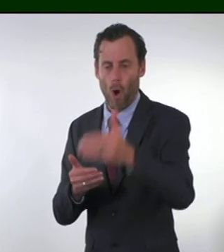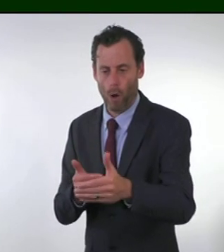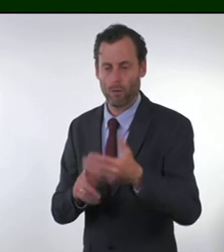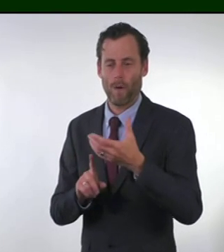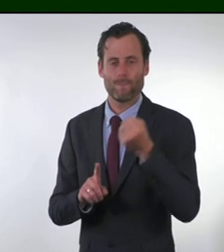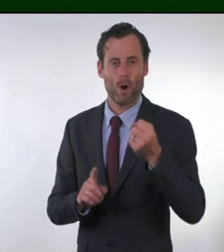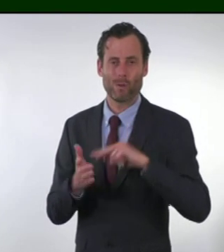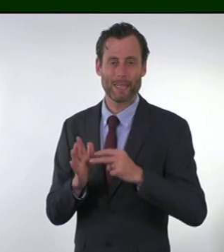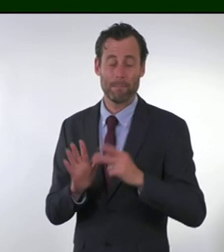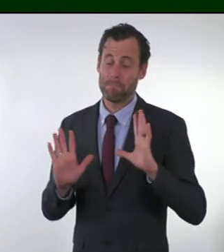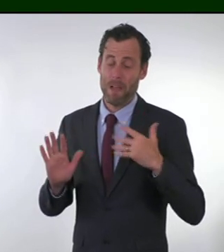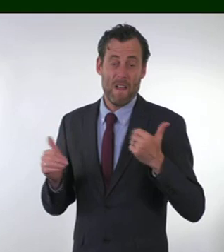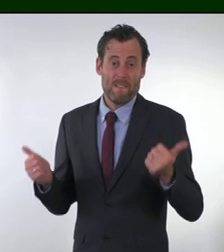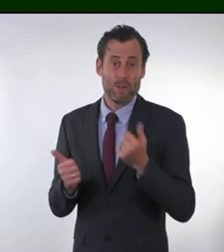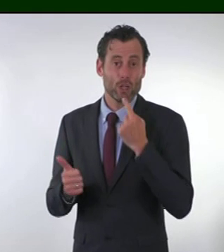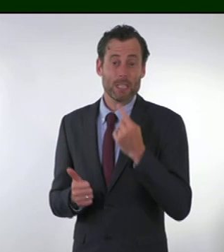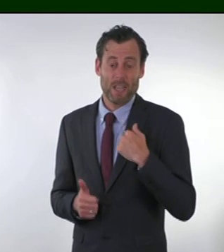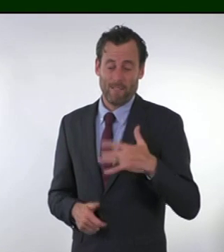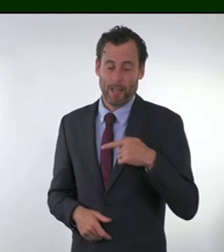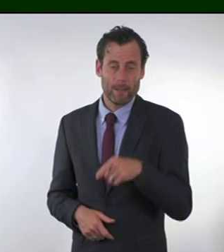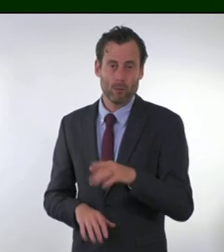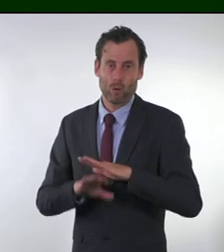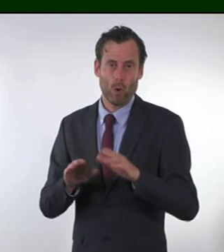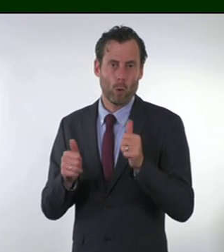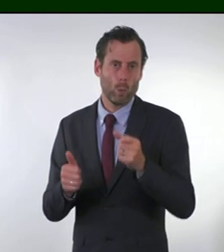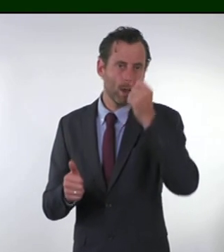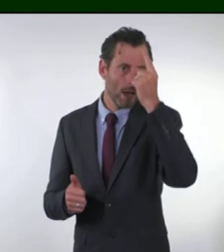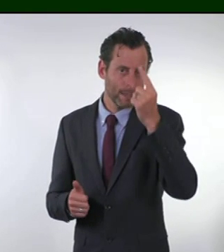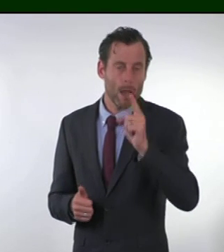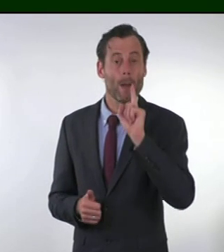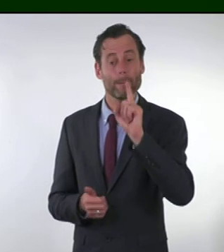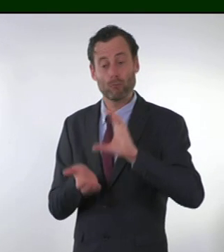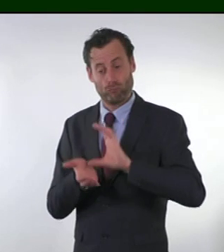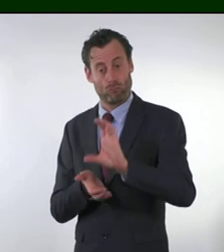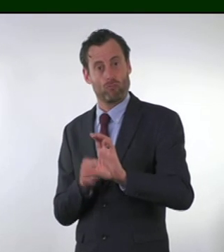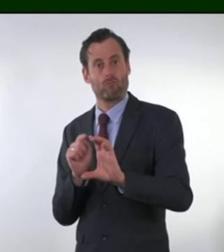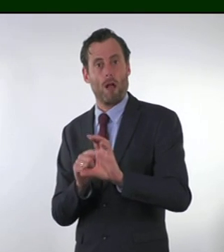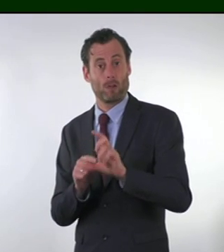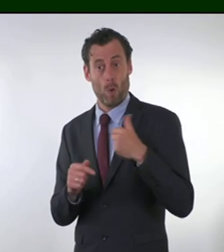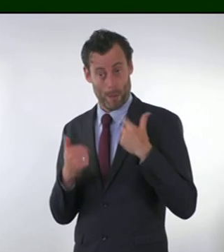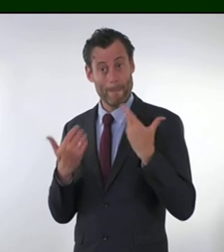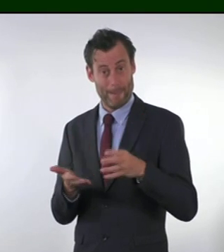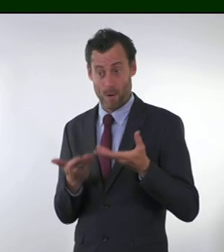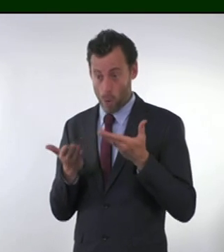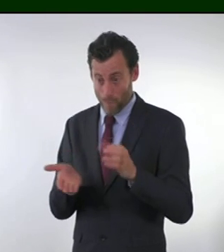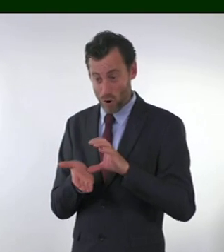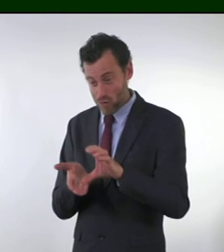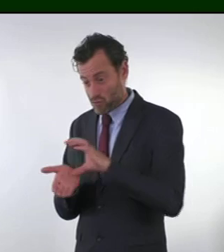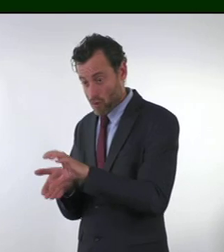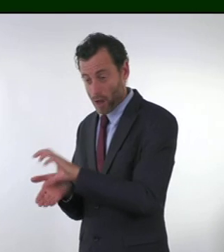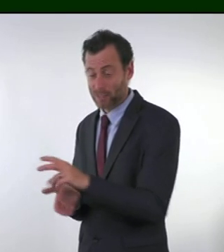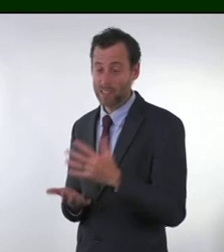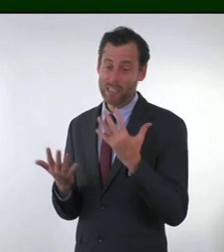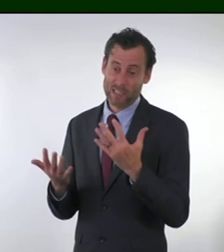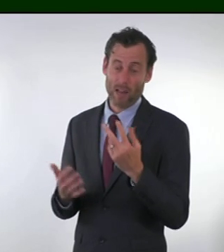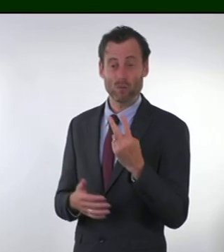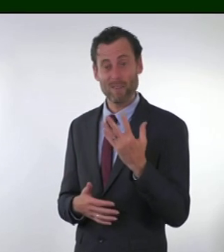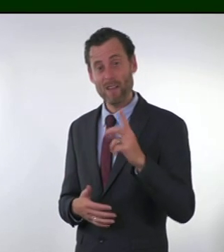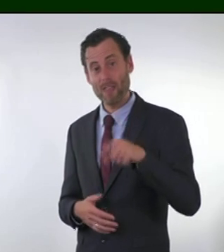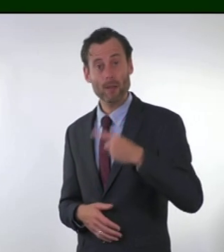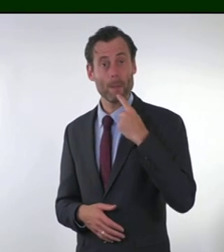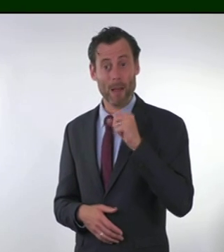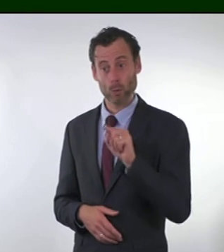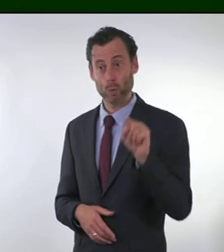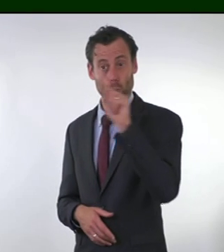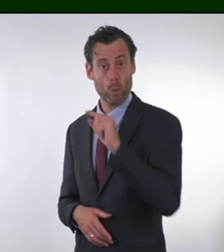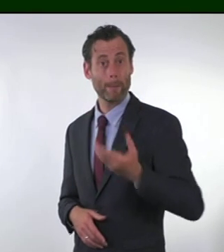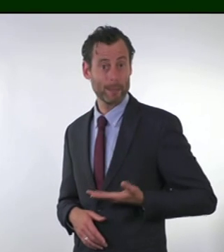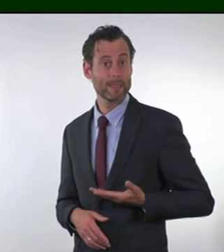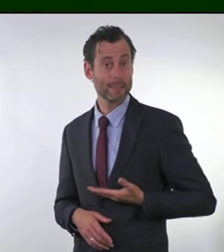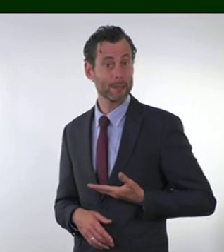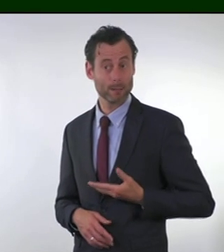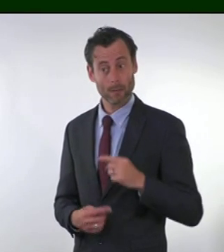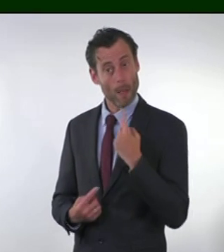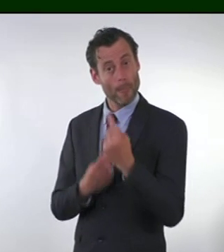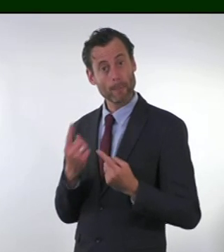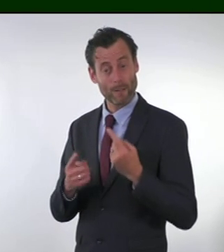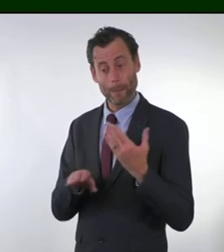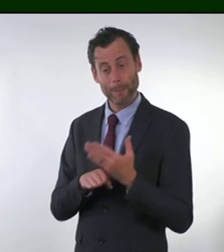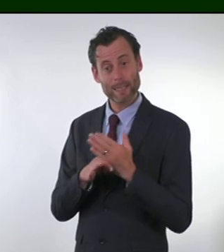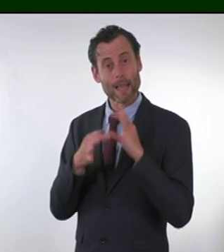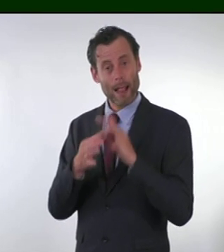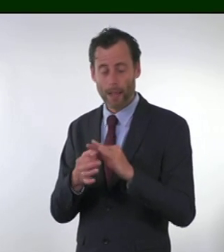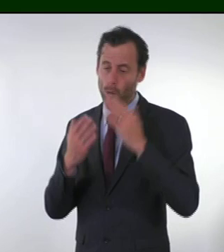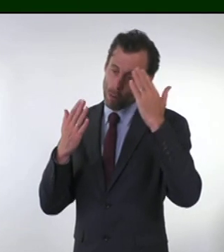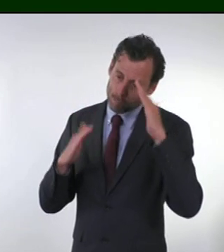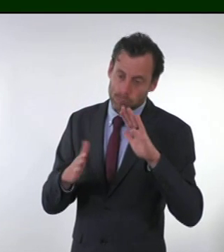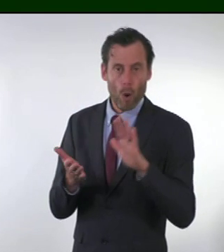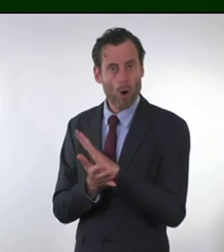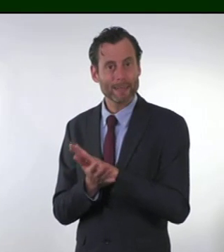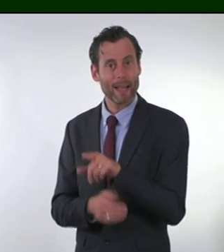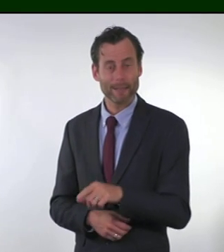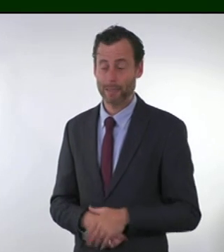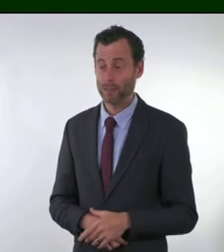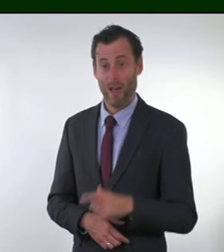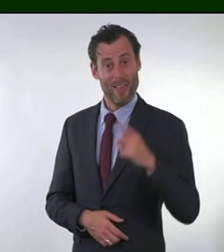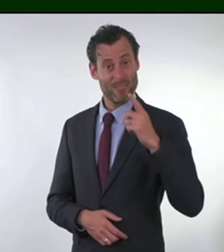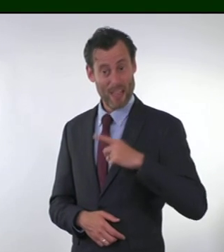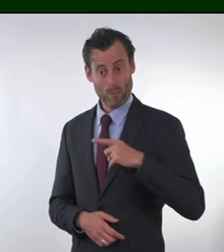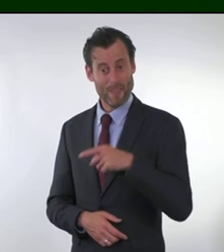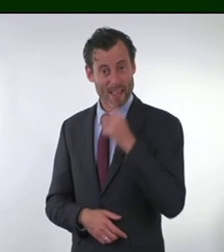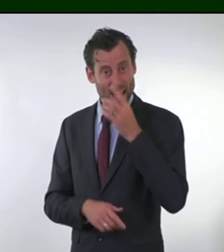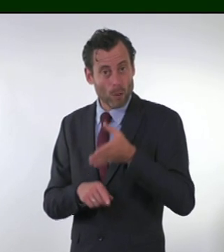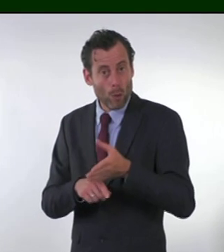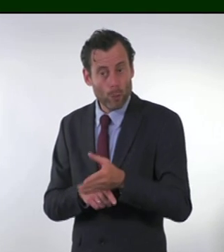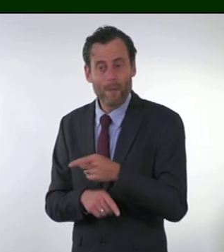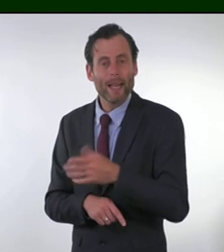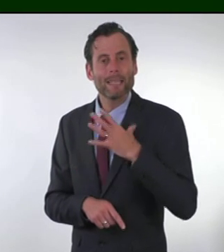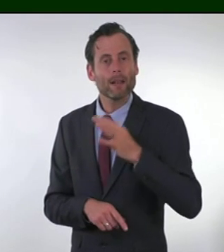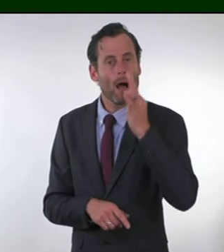I do not think that that is the right thing to do. With regard to grants, we provided grants—£10,000 or £25,000—specifically to businesses in the retail, hospitality and tourism sector, and that is why those businesses did not necessarily have to use loans if they did not want to.